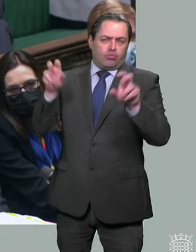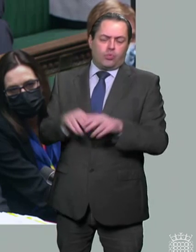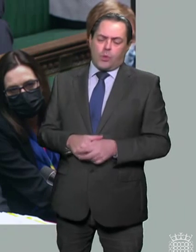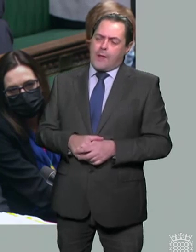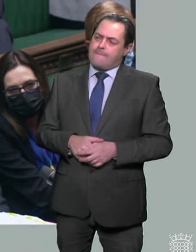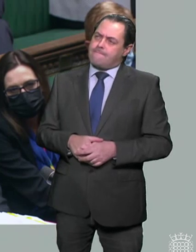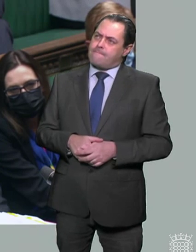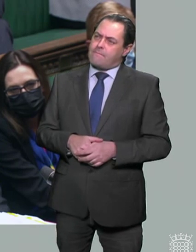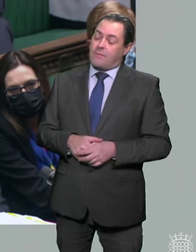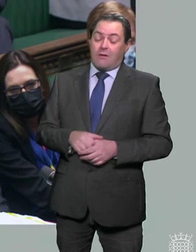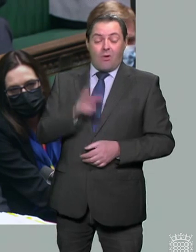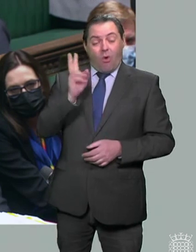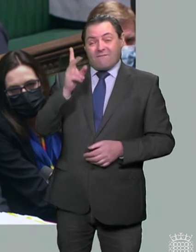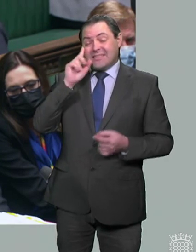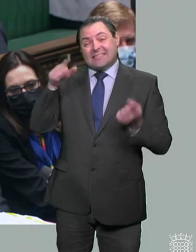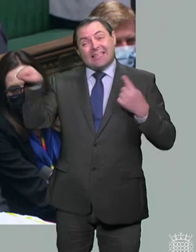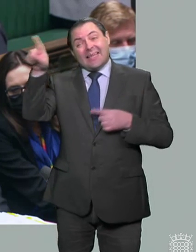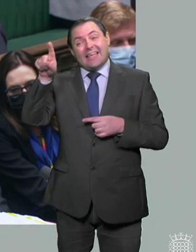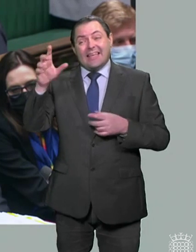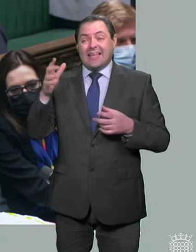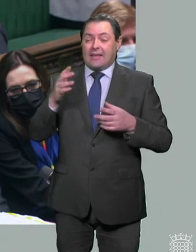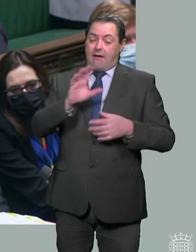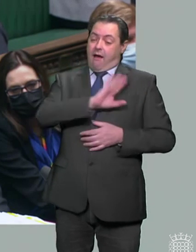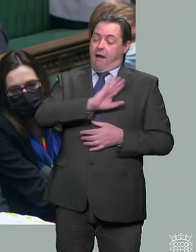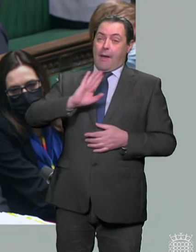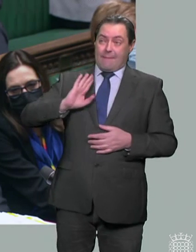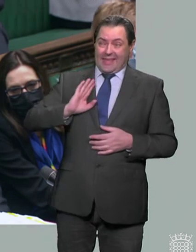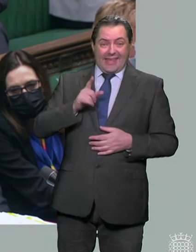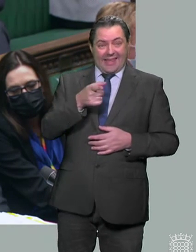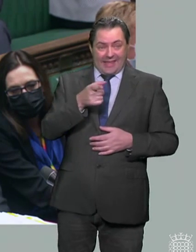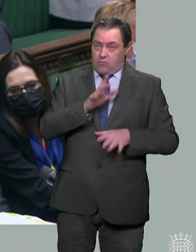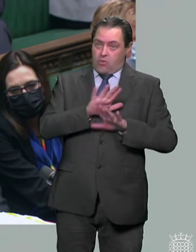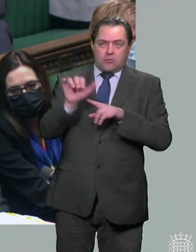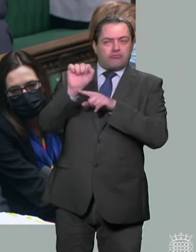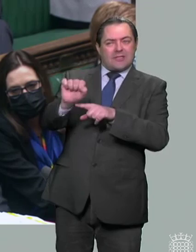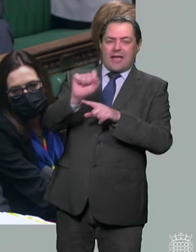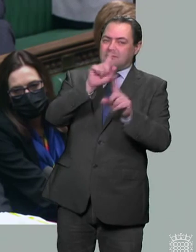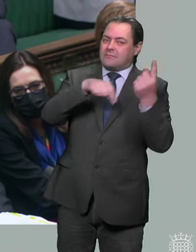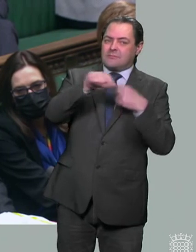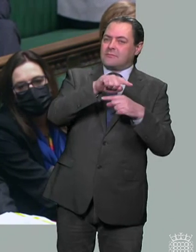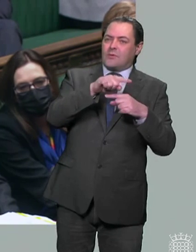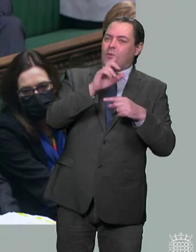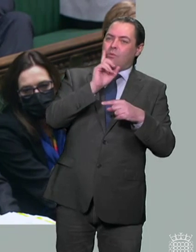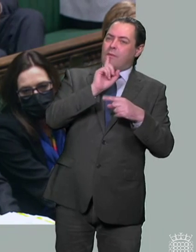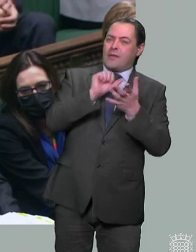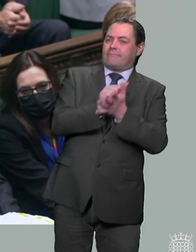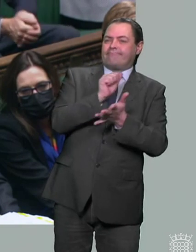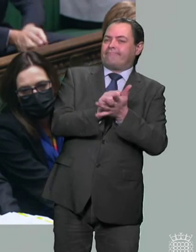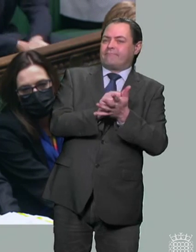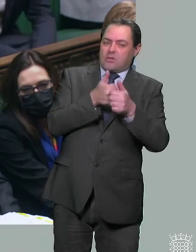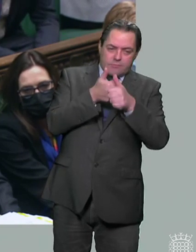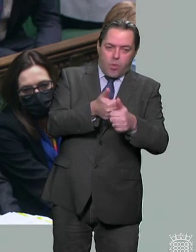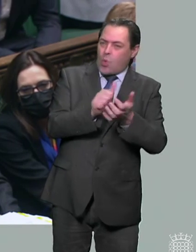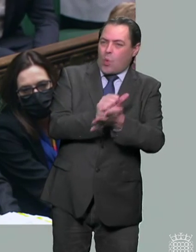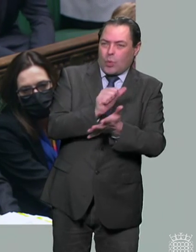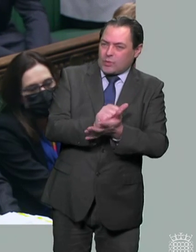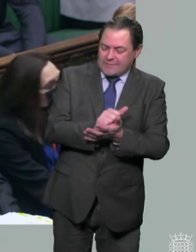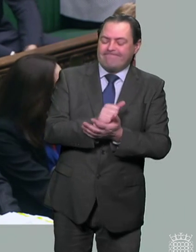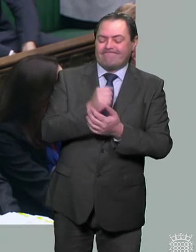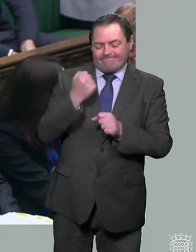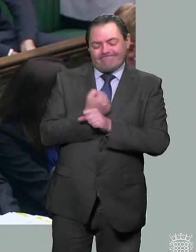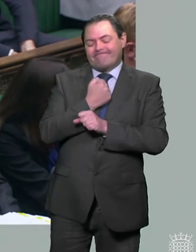Too often, we find that our armed forces fail to provide the wonderful women in our armed forces with the support they deserve.